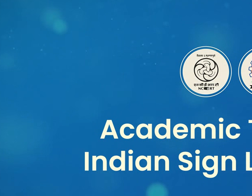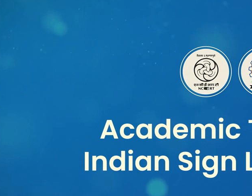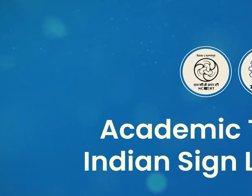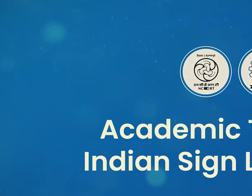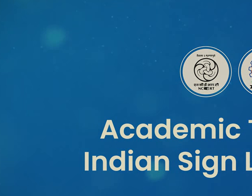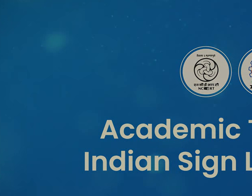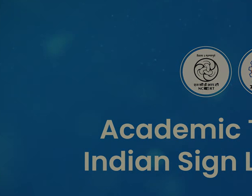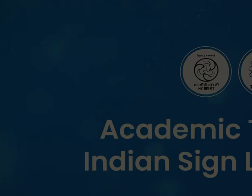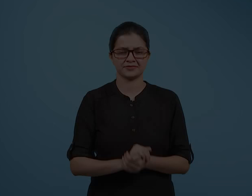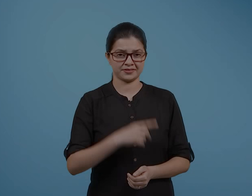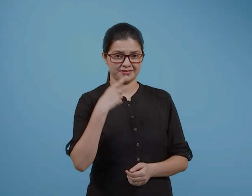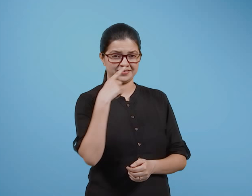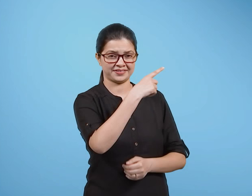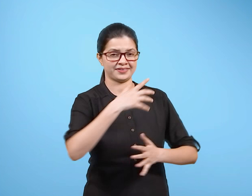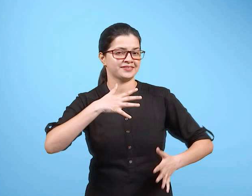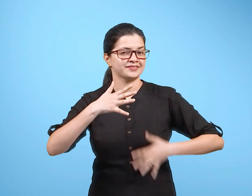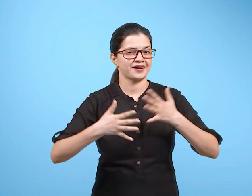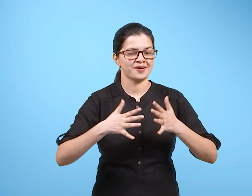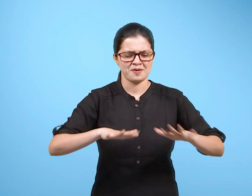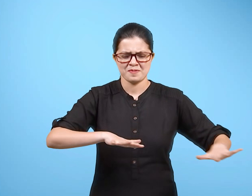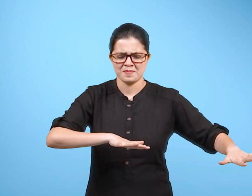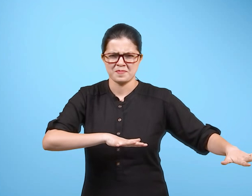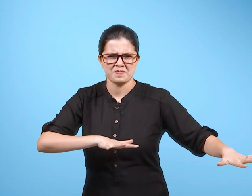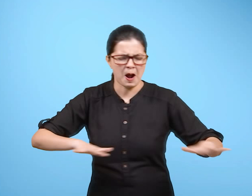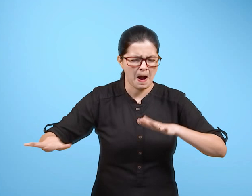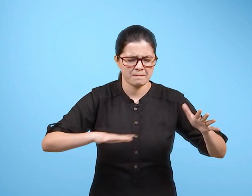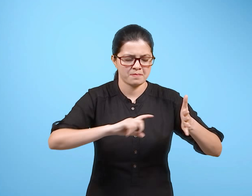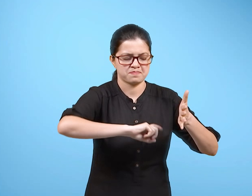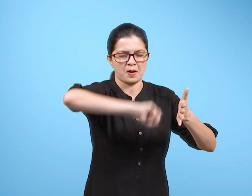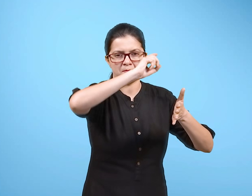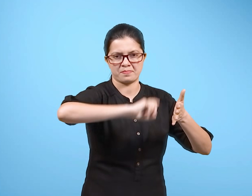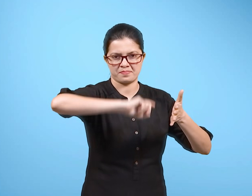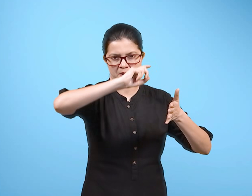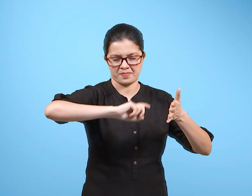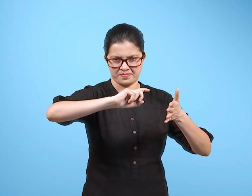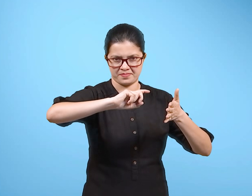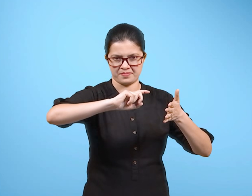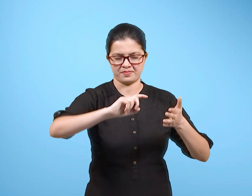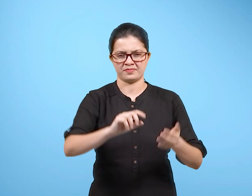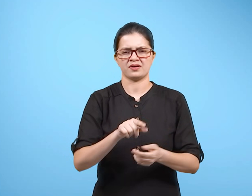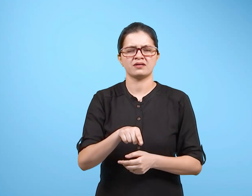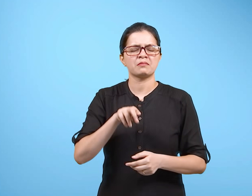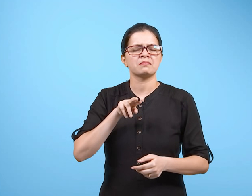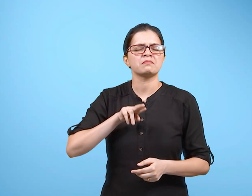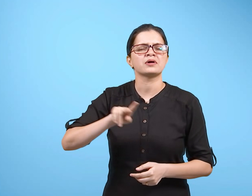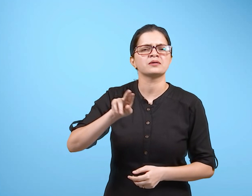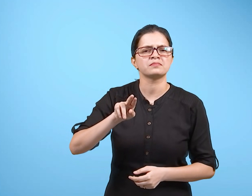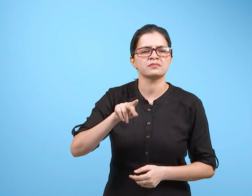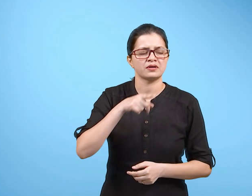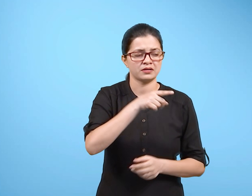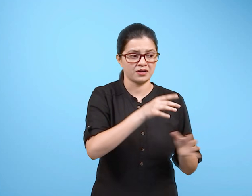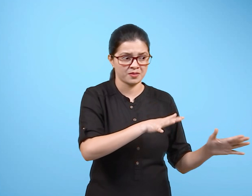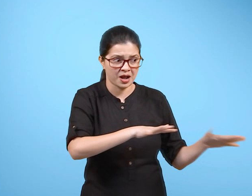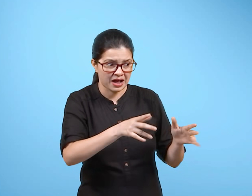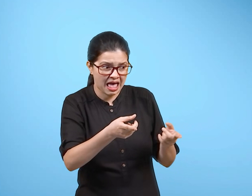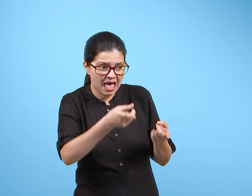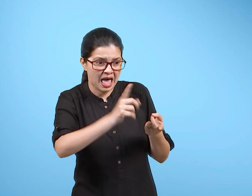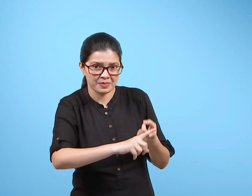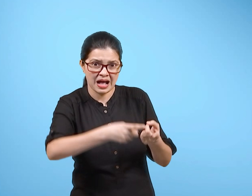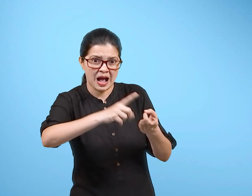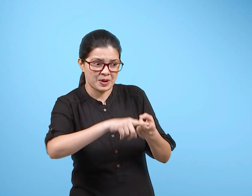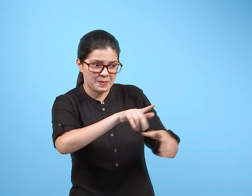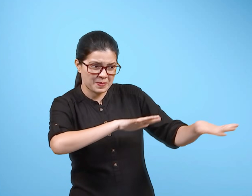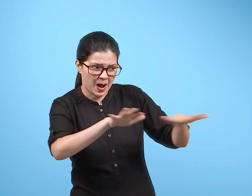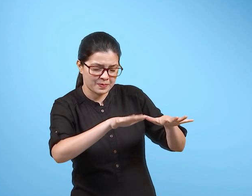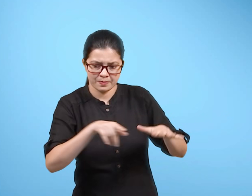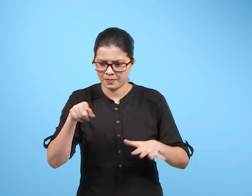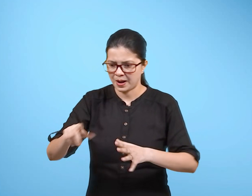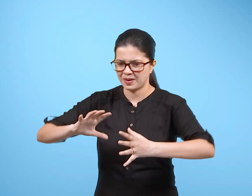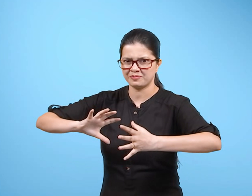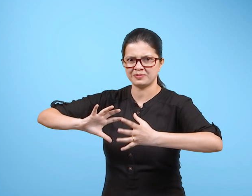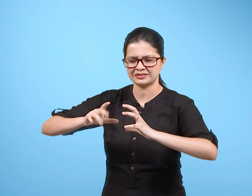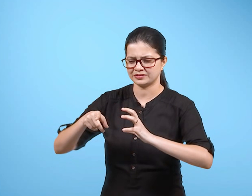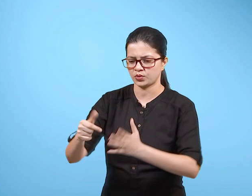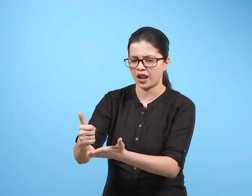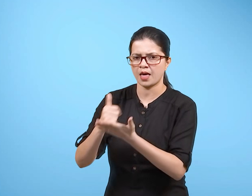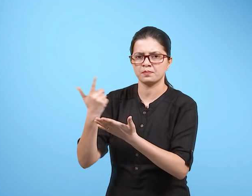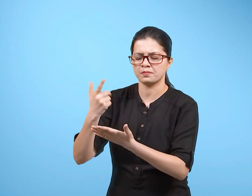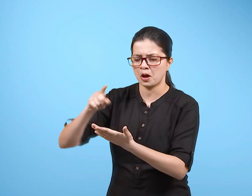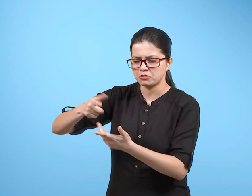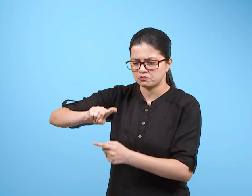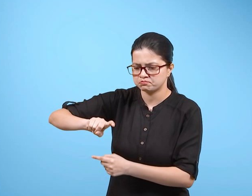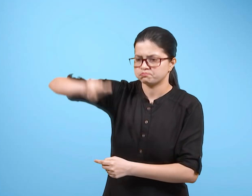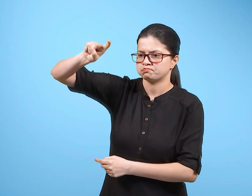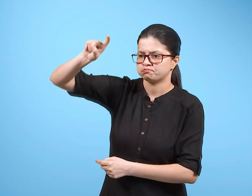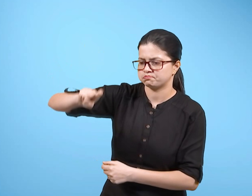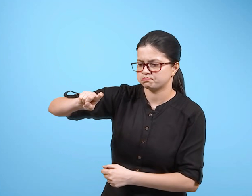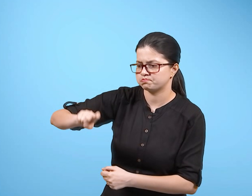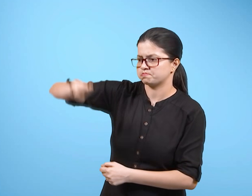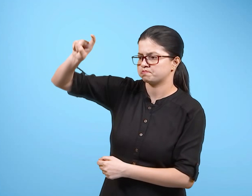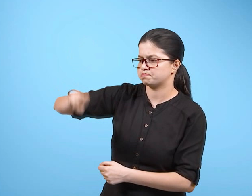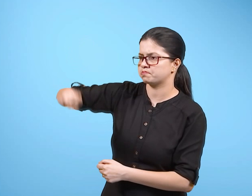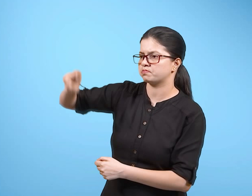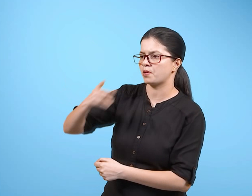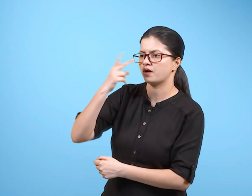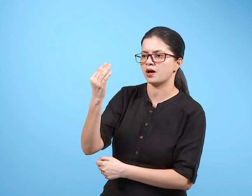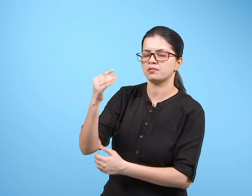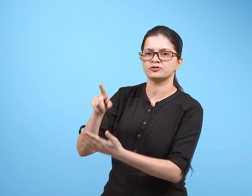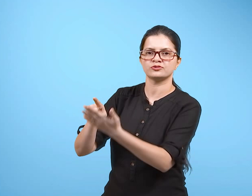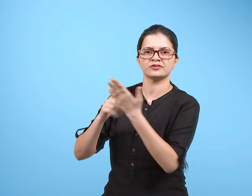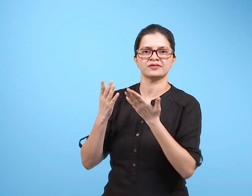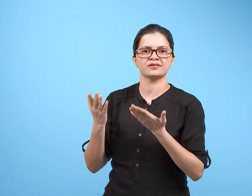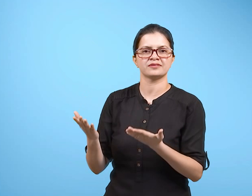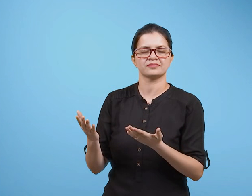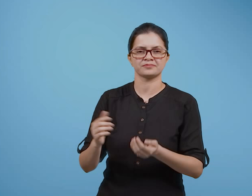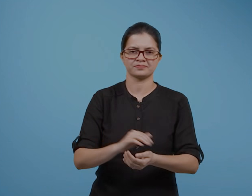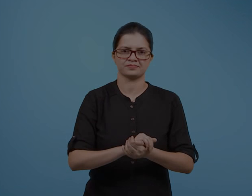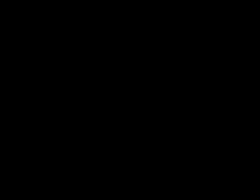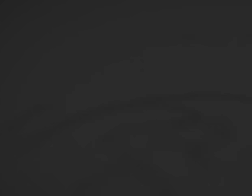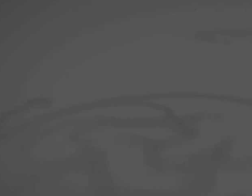Seismograph This sign refers to seismograph. It is an instrument that records the intensity or magnitude of earthquake waves.